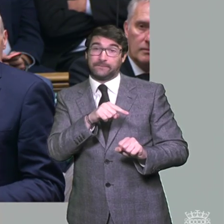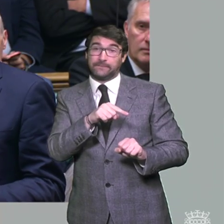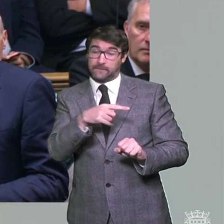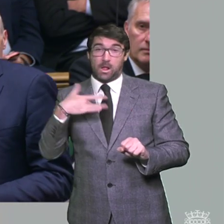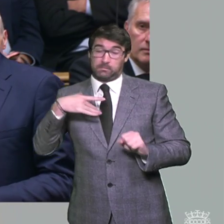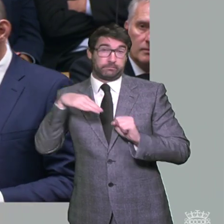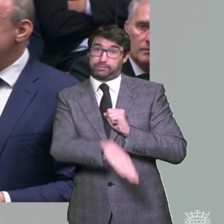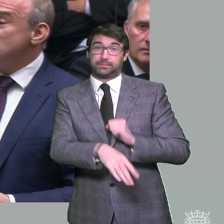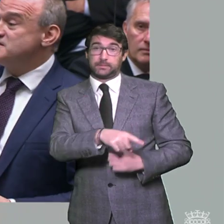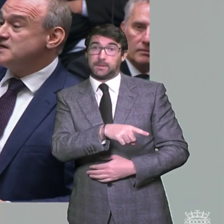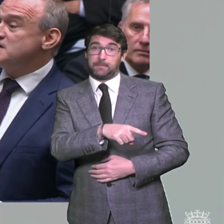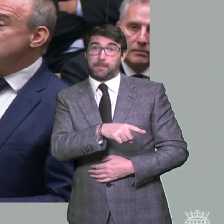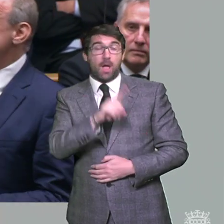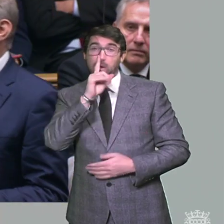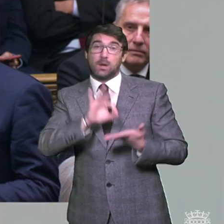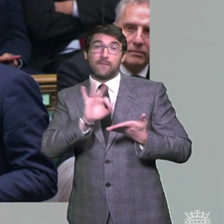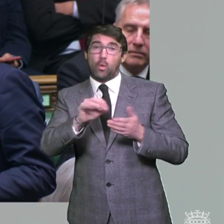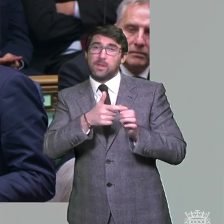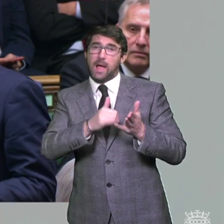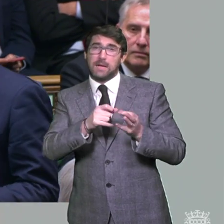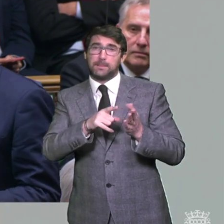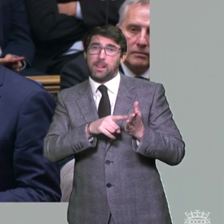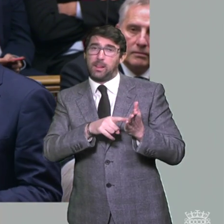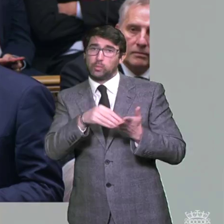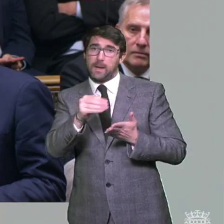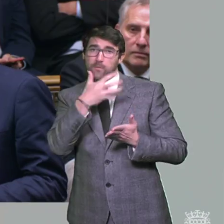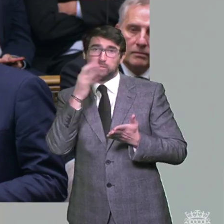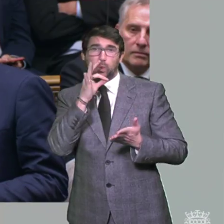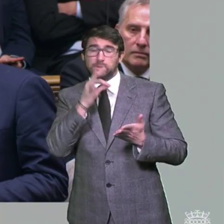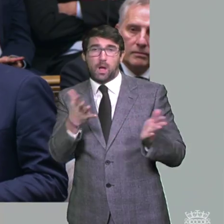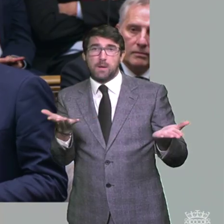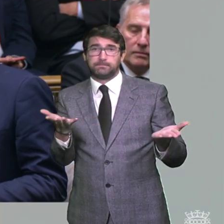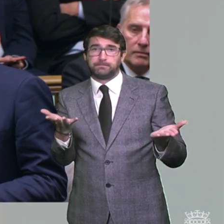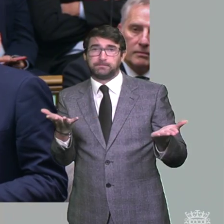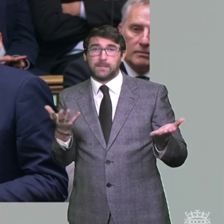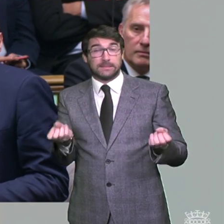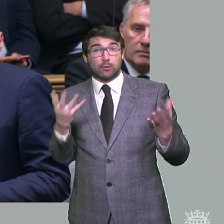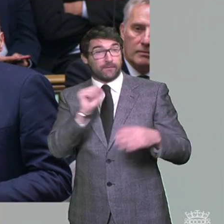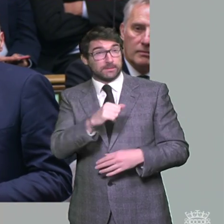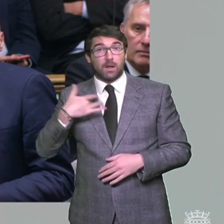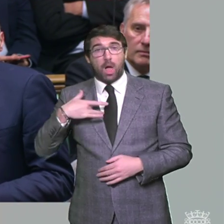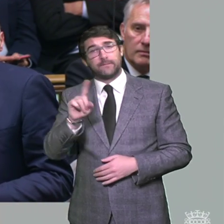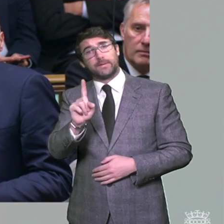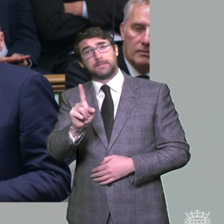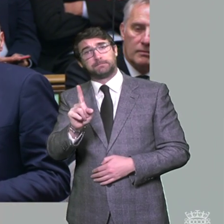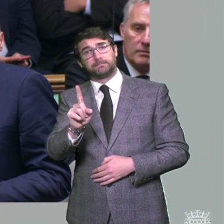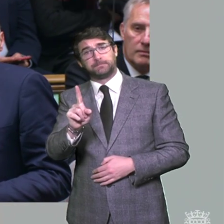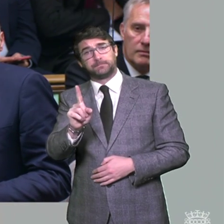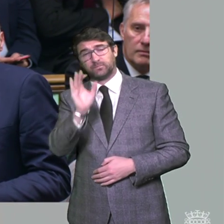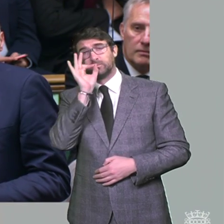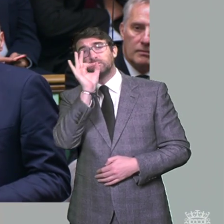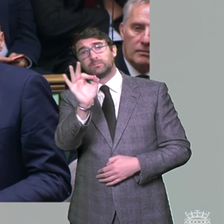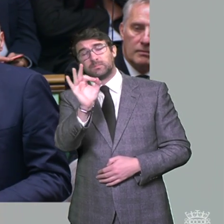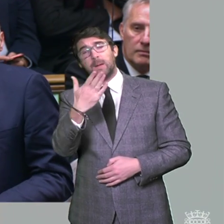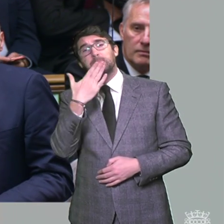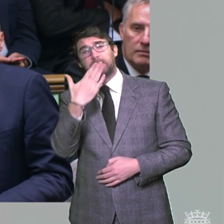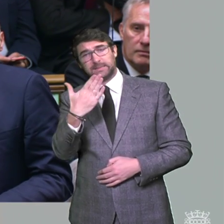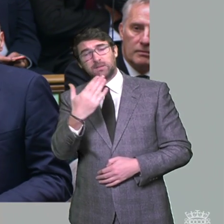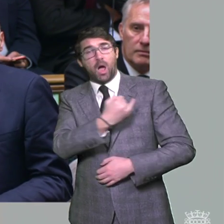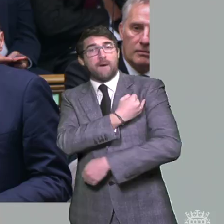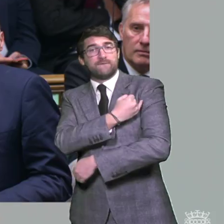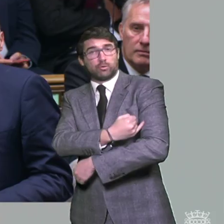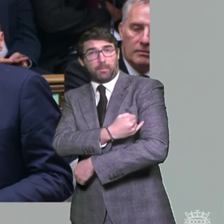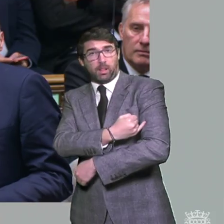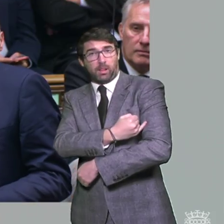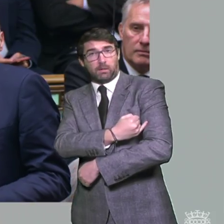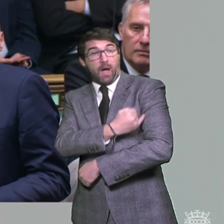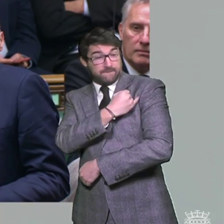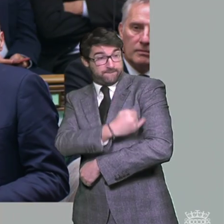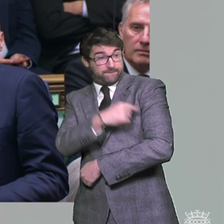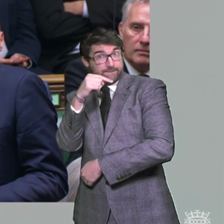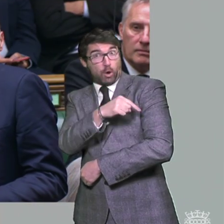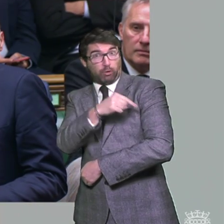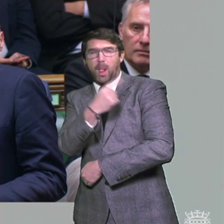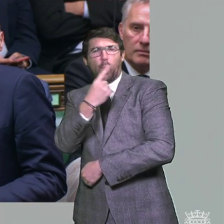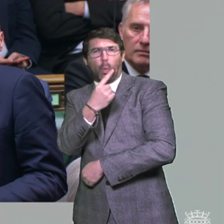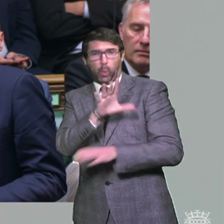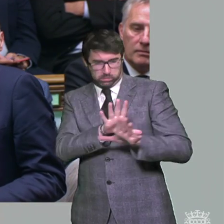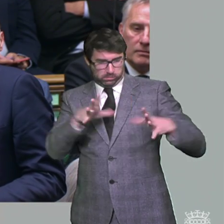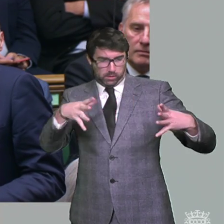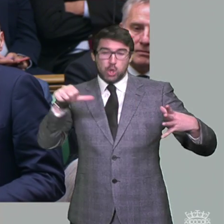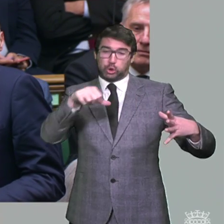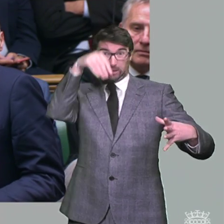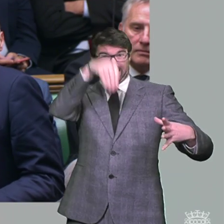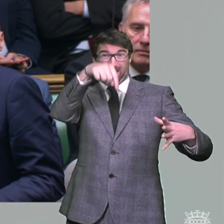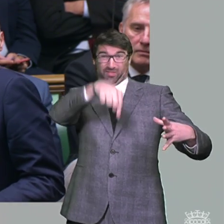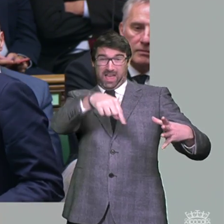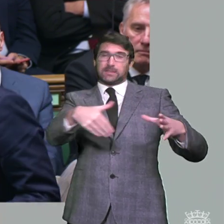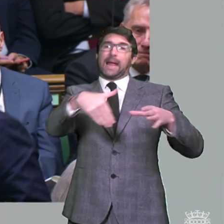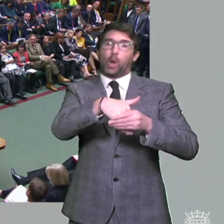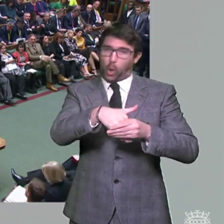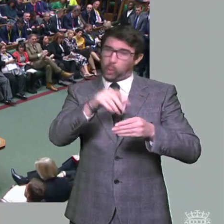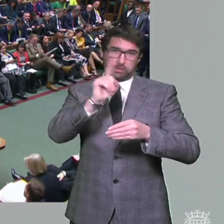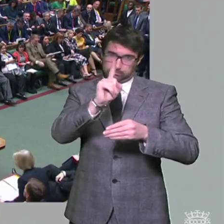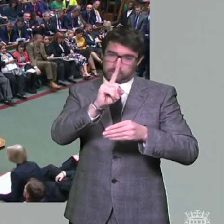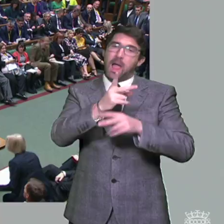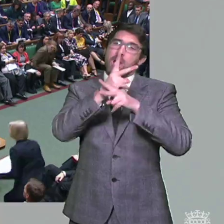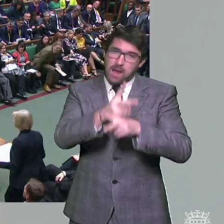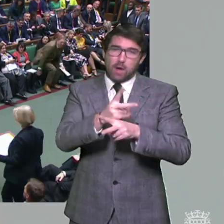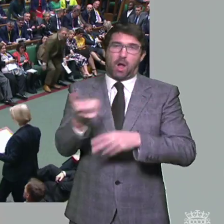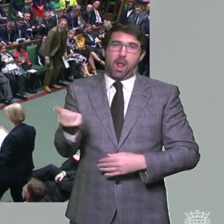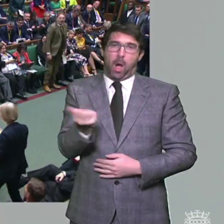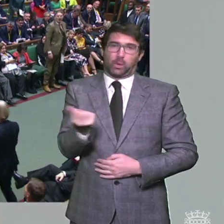Vulnerable people and carers are struggling enough already in this cost of living crisis, so will the Prime Minister guarantee that support for the vulnerable, including carer’s allowance, will rise by at least today’s inflation rate of 10.1%?